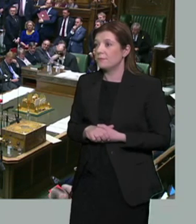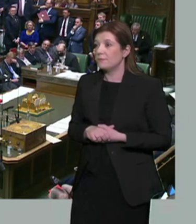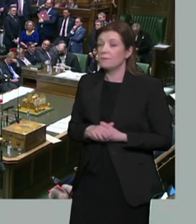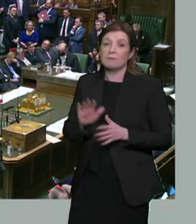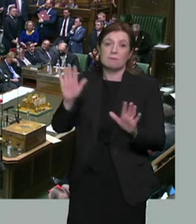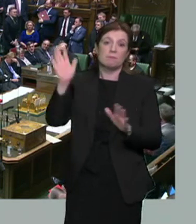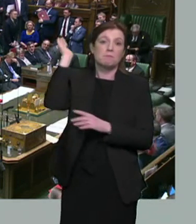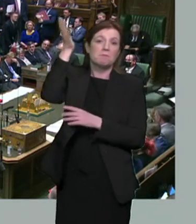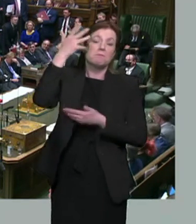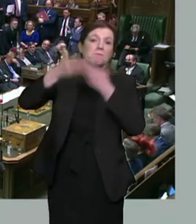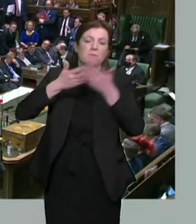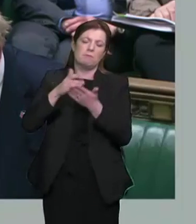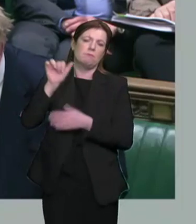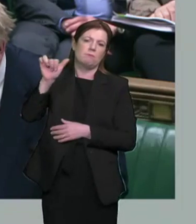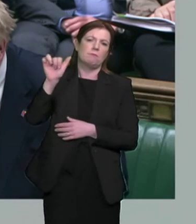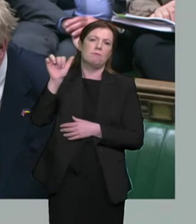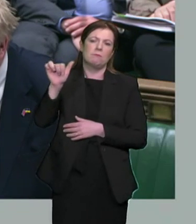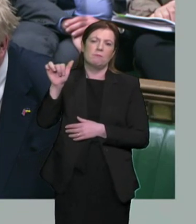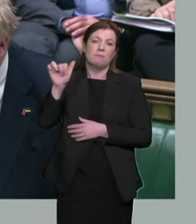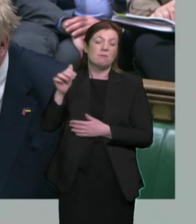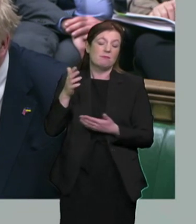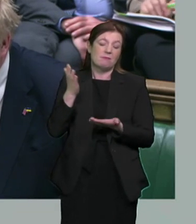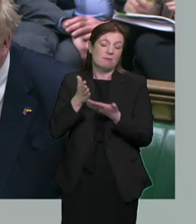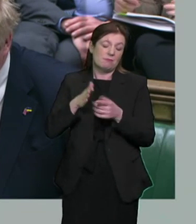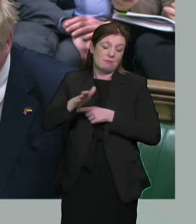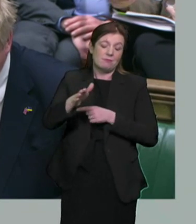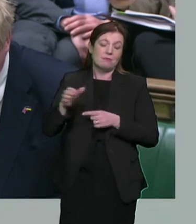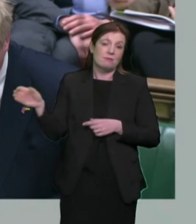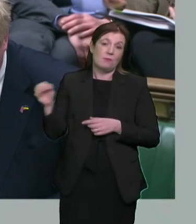My honourable Friend is right that we will see many more people coming here.